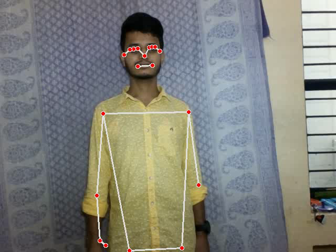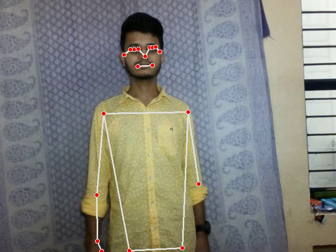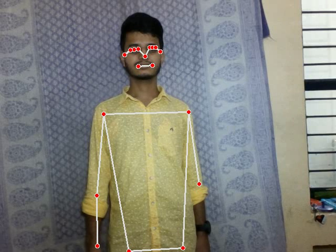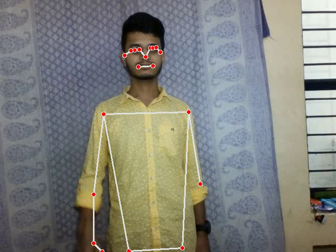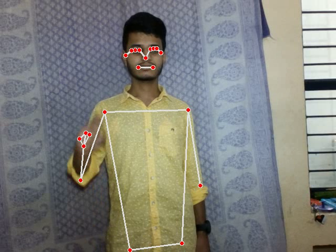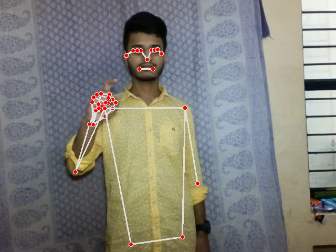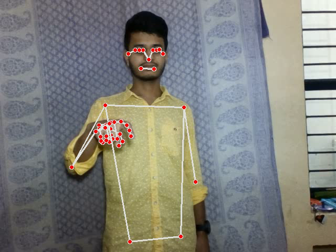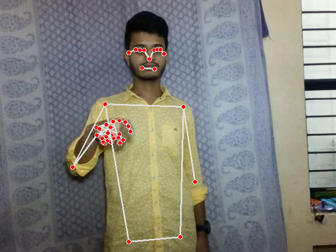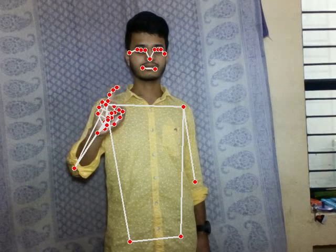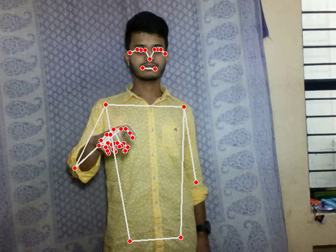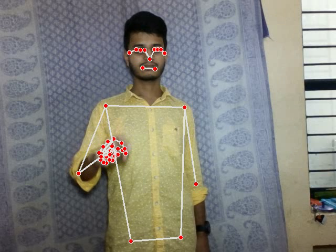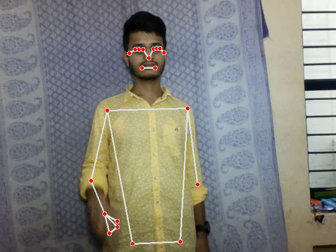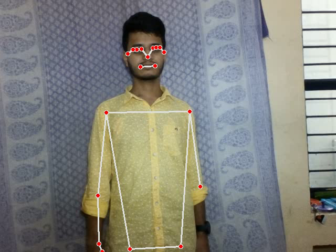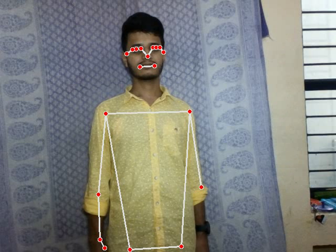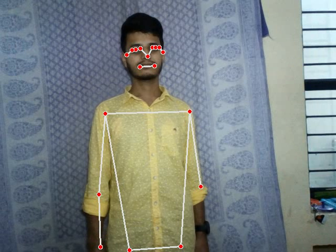need